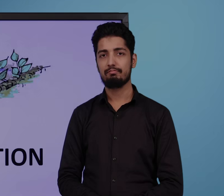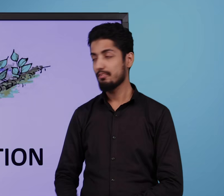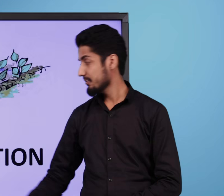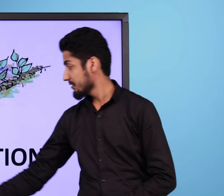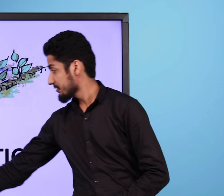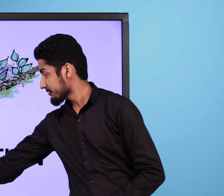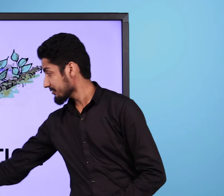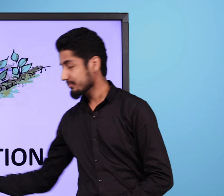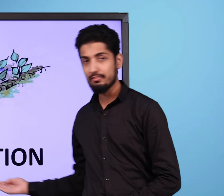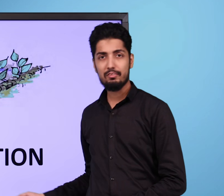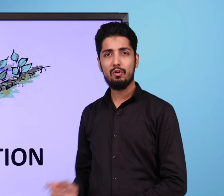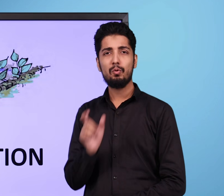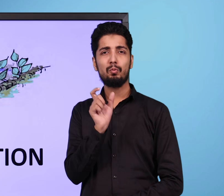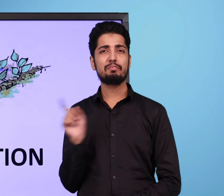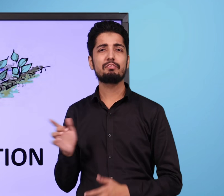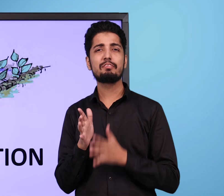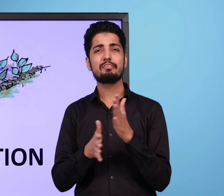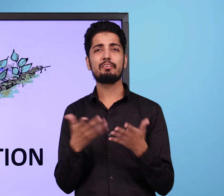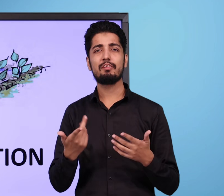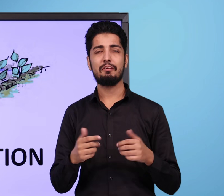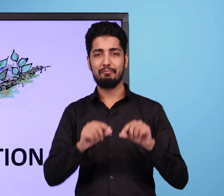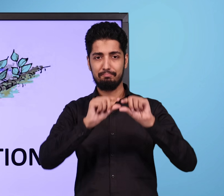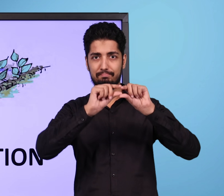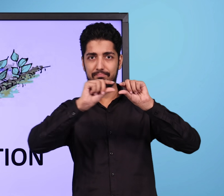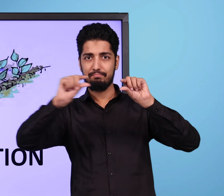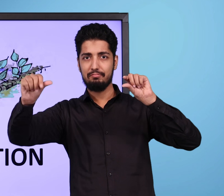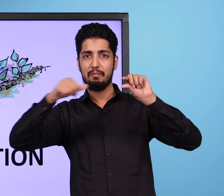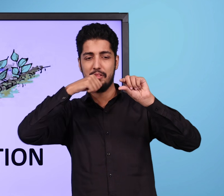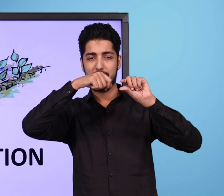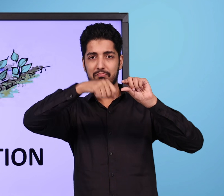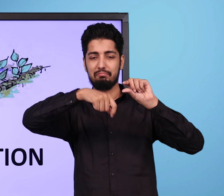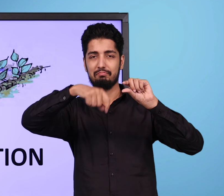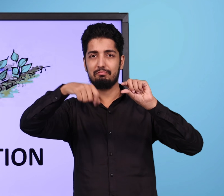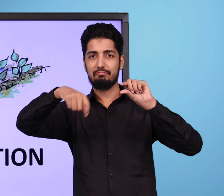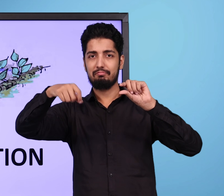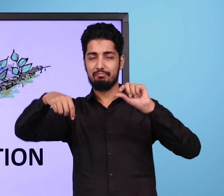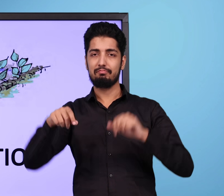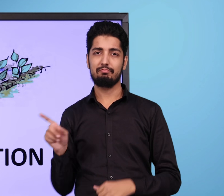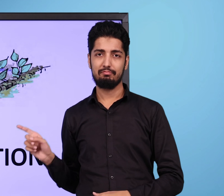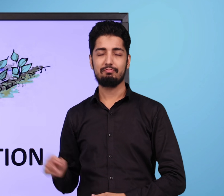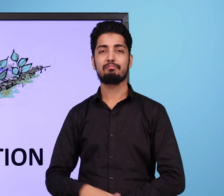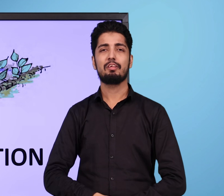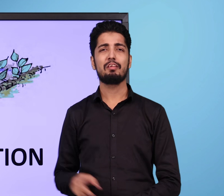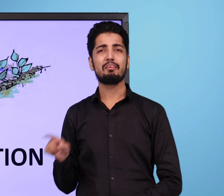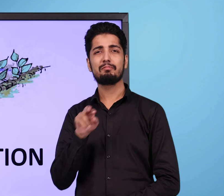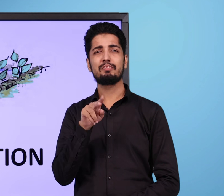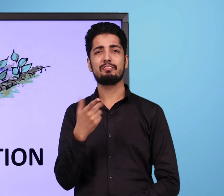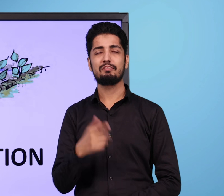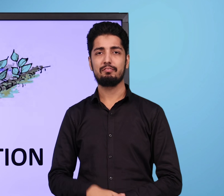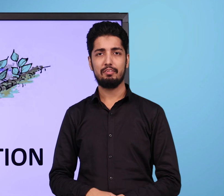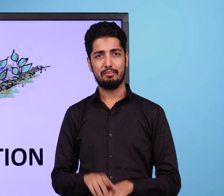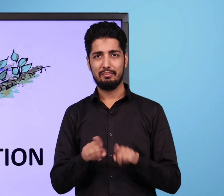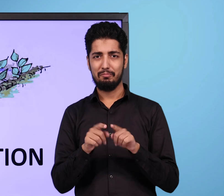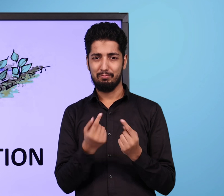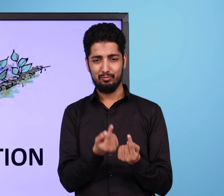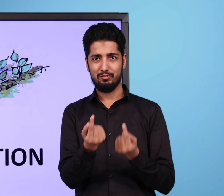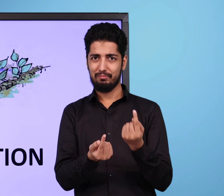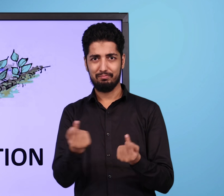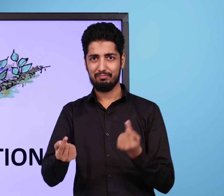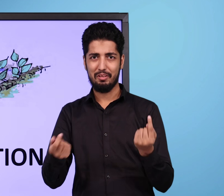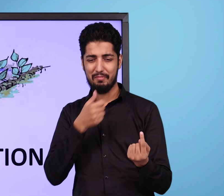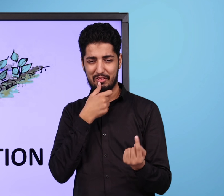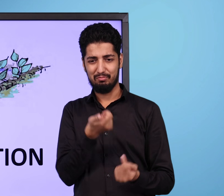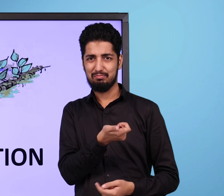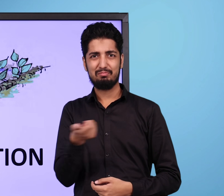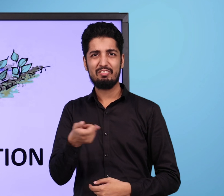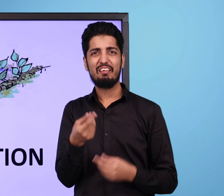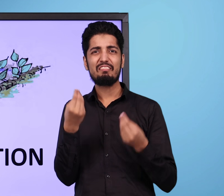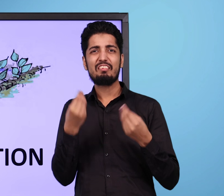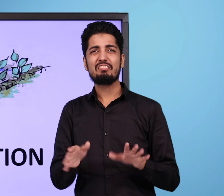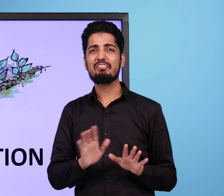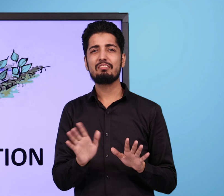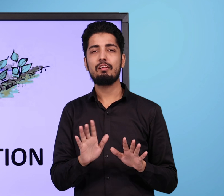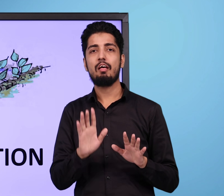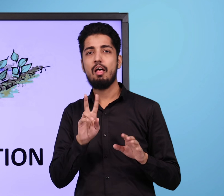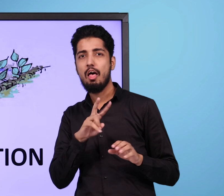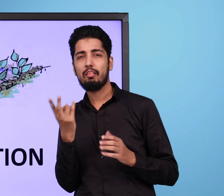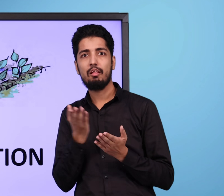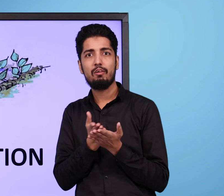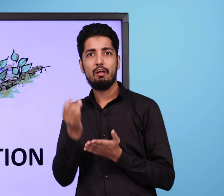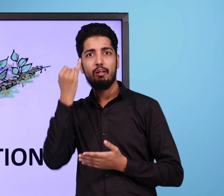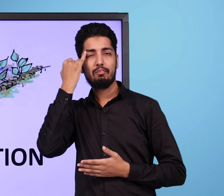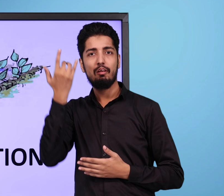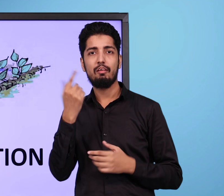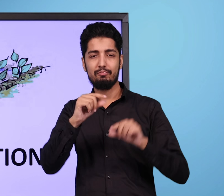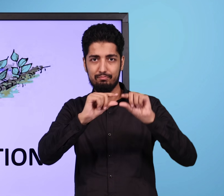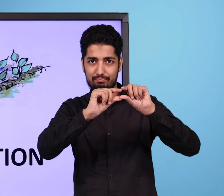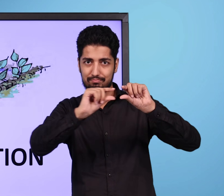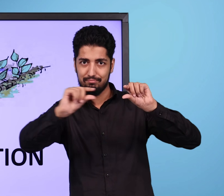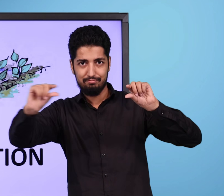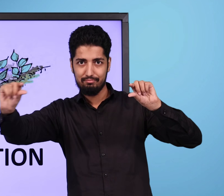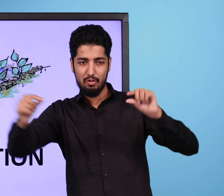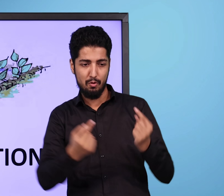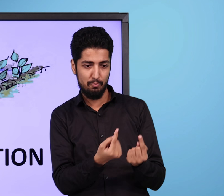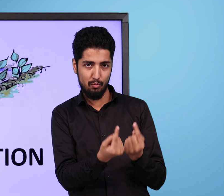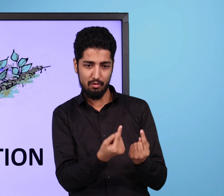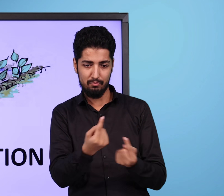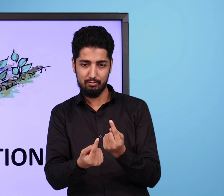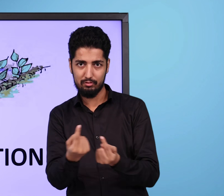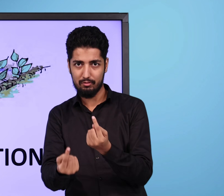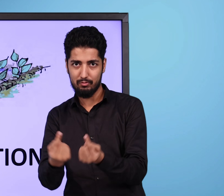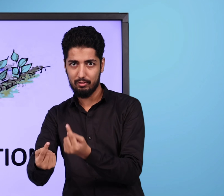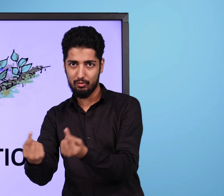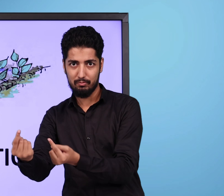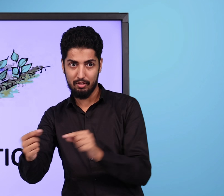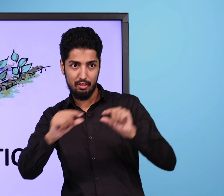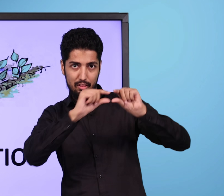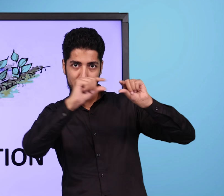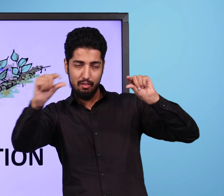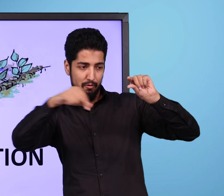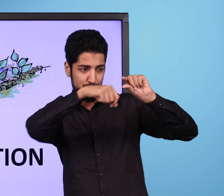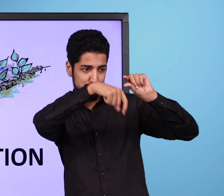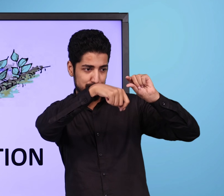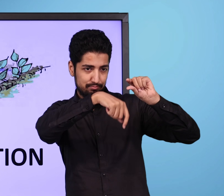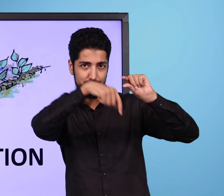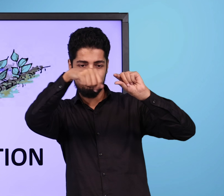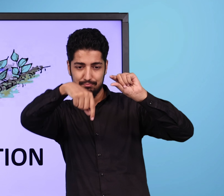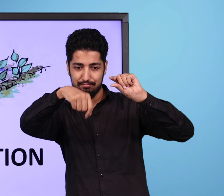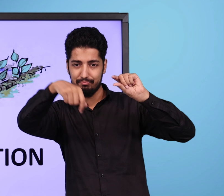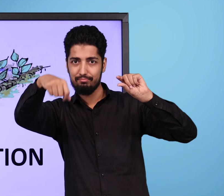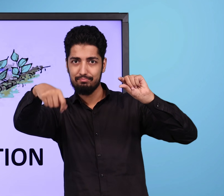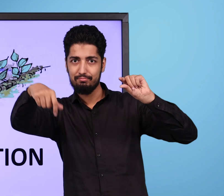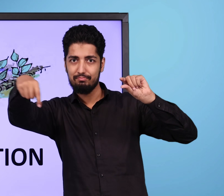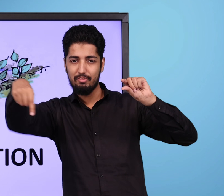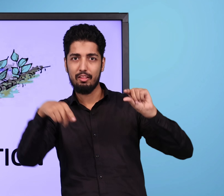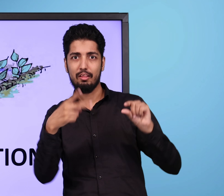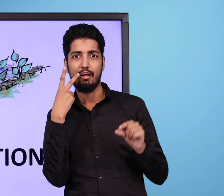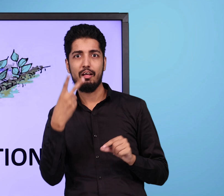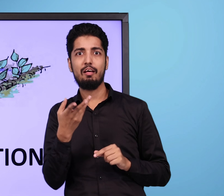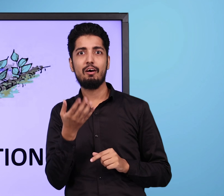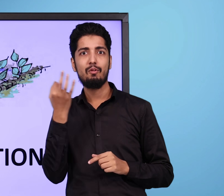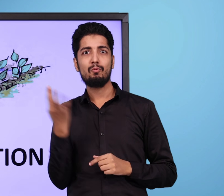Drip irrigation design means drip irrigation. Drip irrigation is a technique of watering plants by making use of narrow tubing which deliver water directly at the base of the plant.